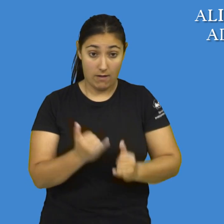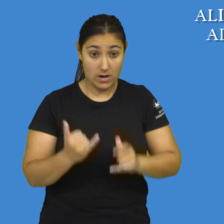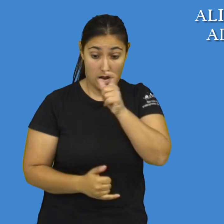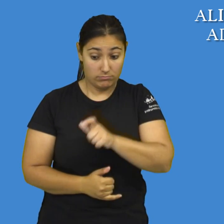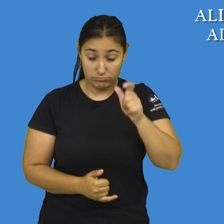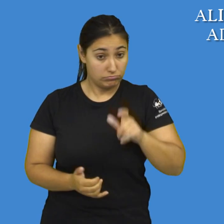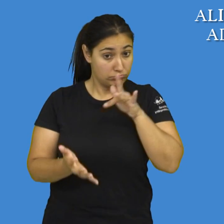persona